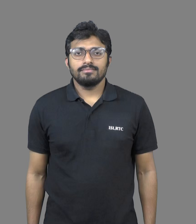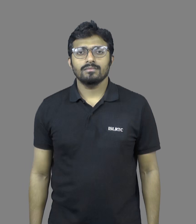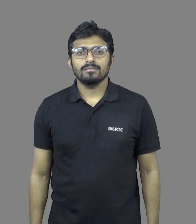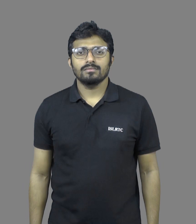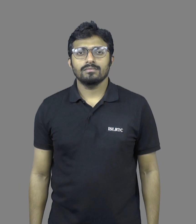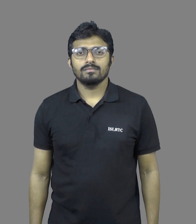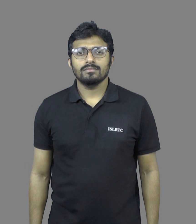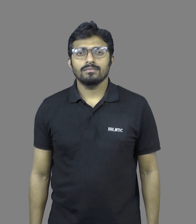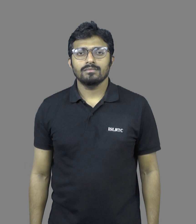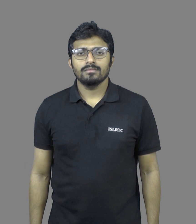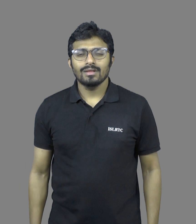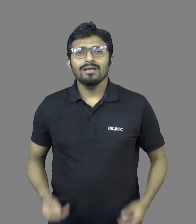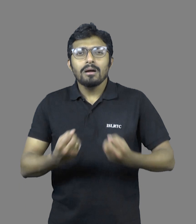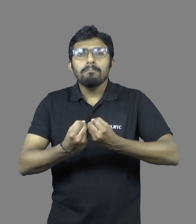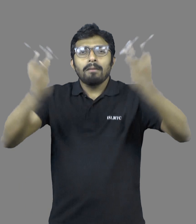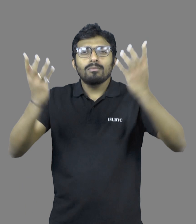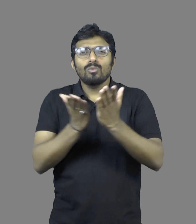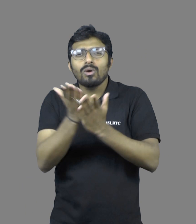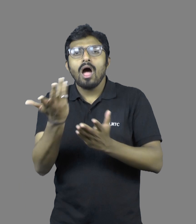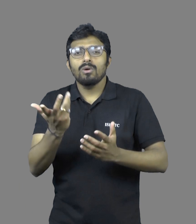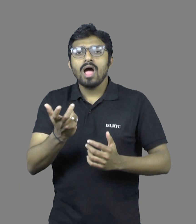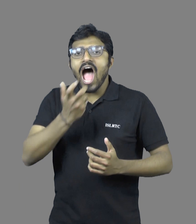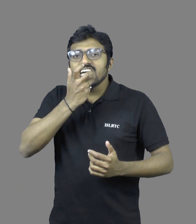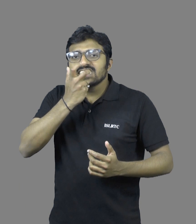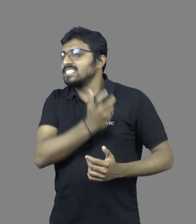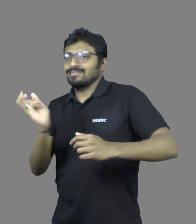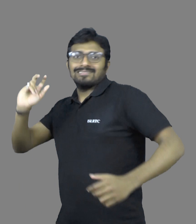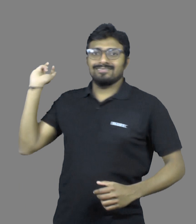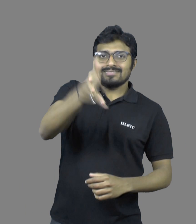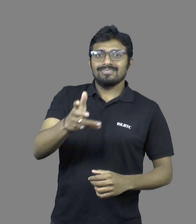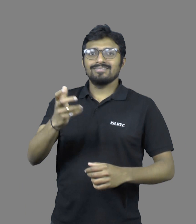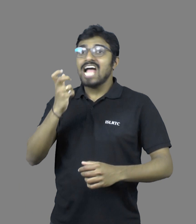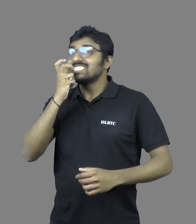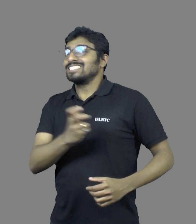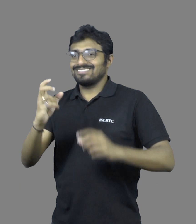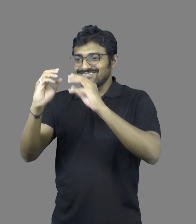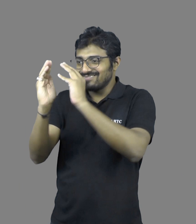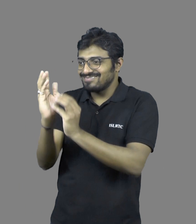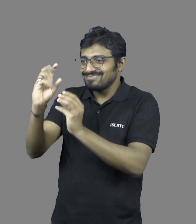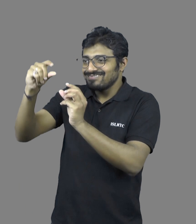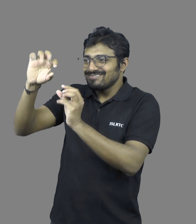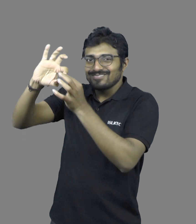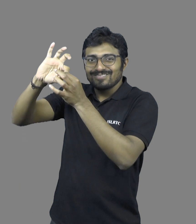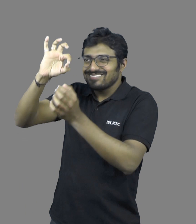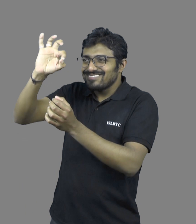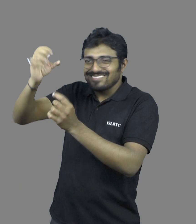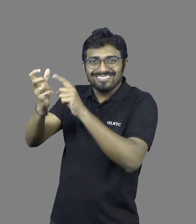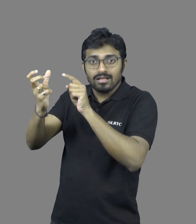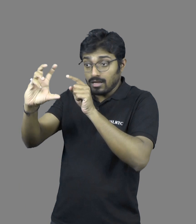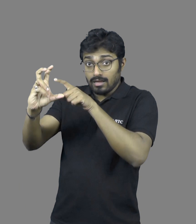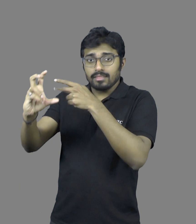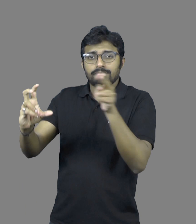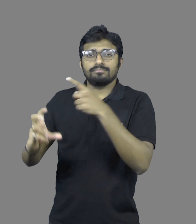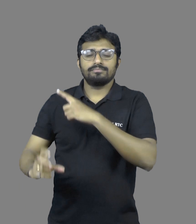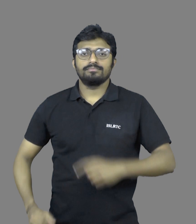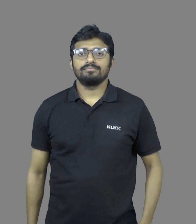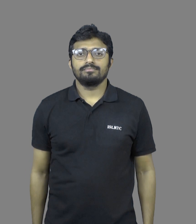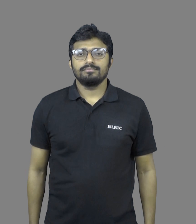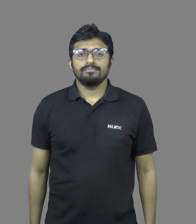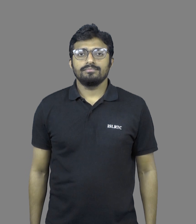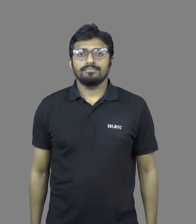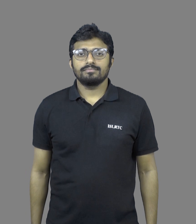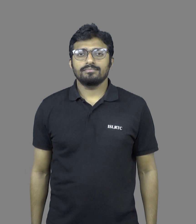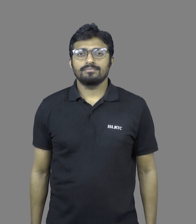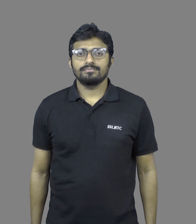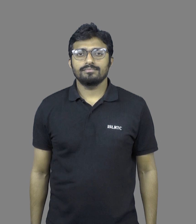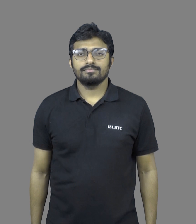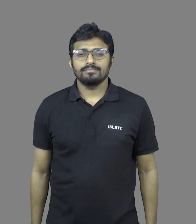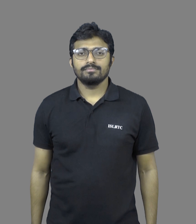Grenade